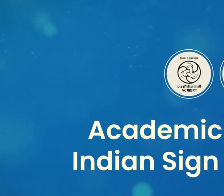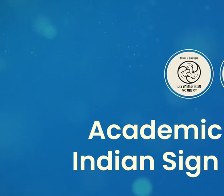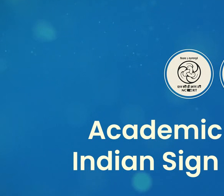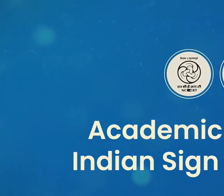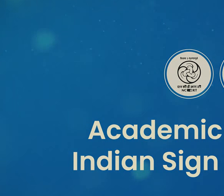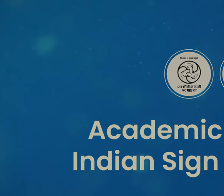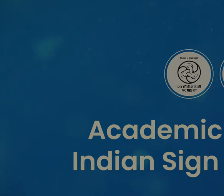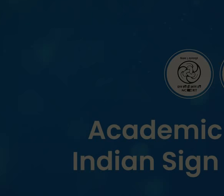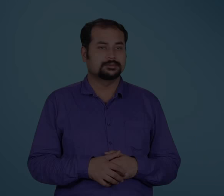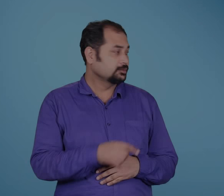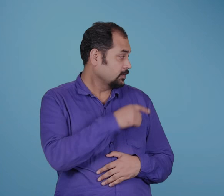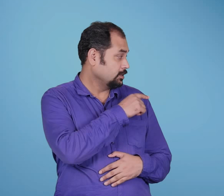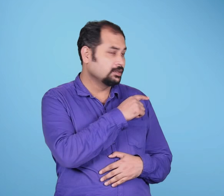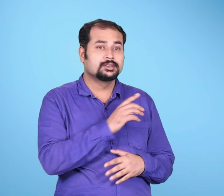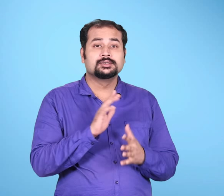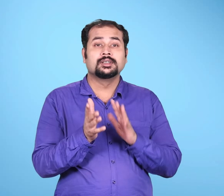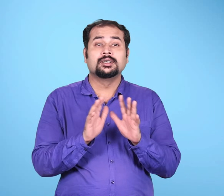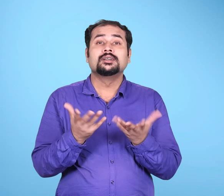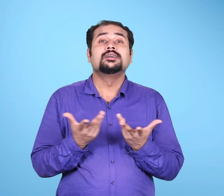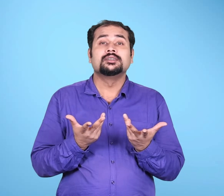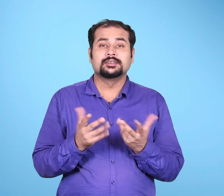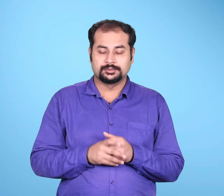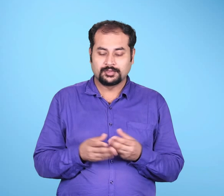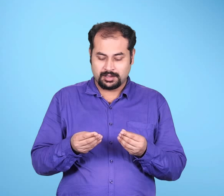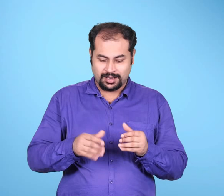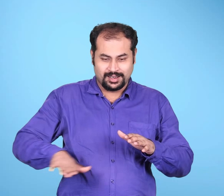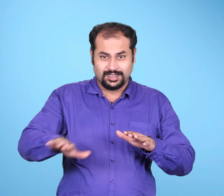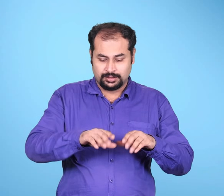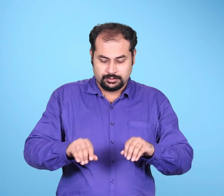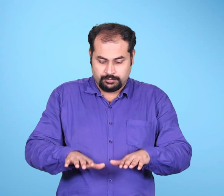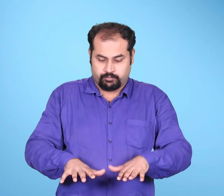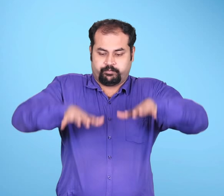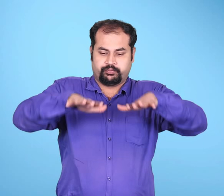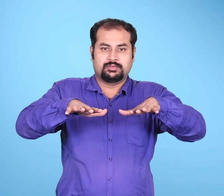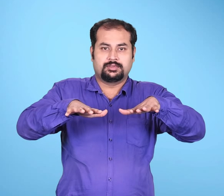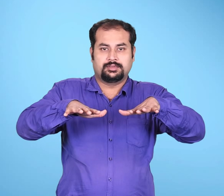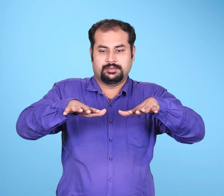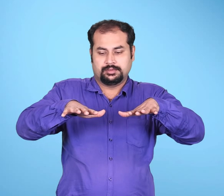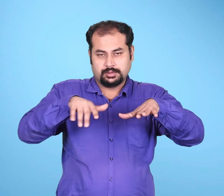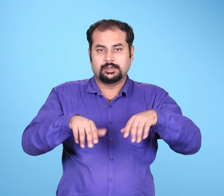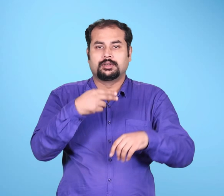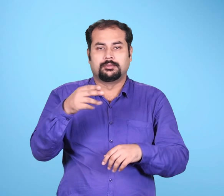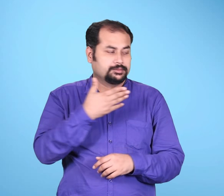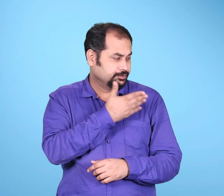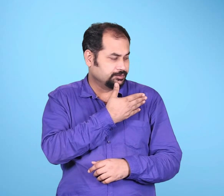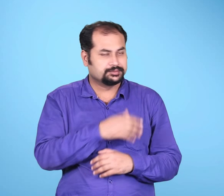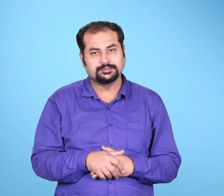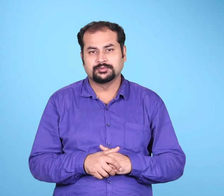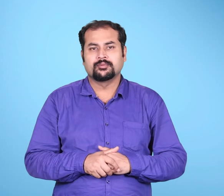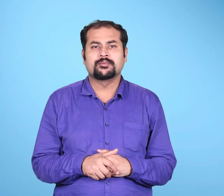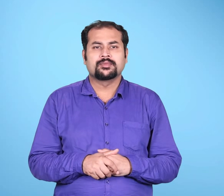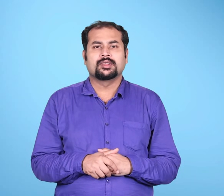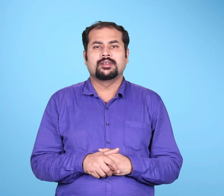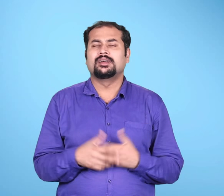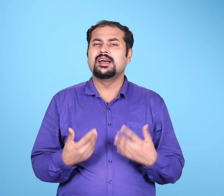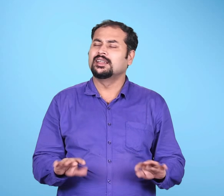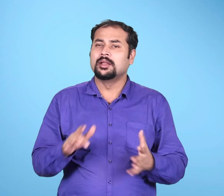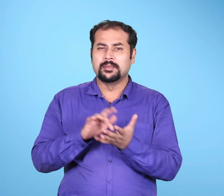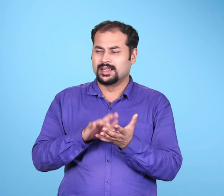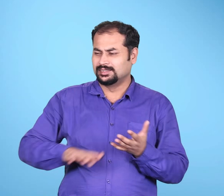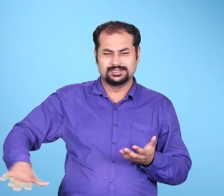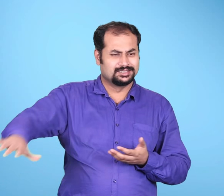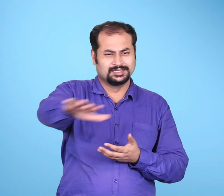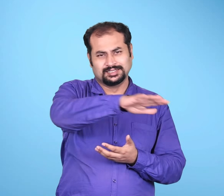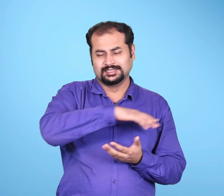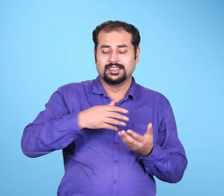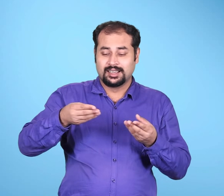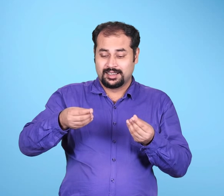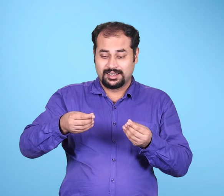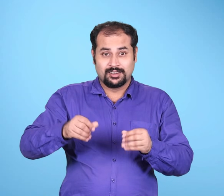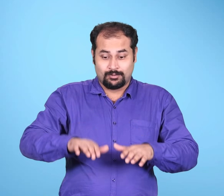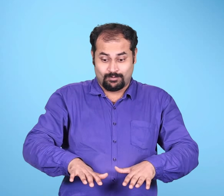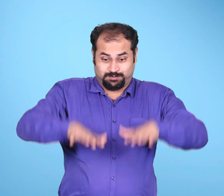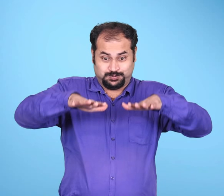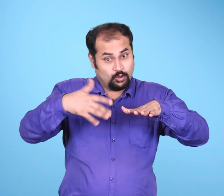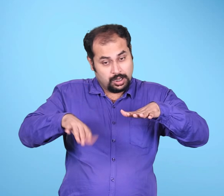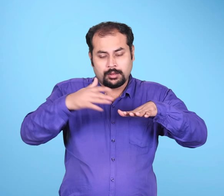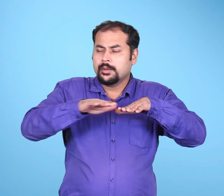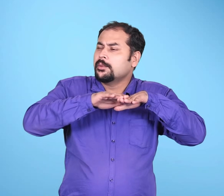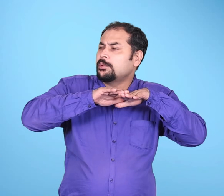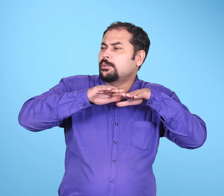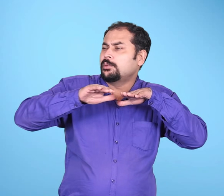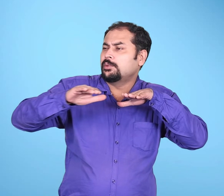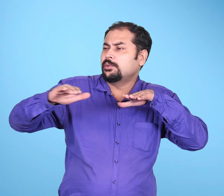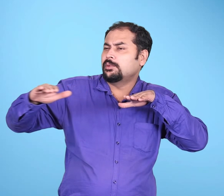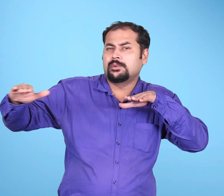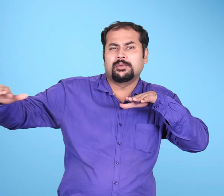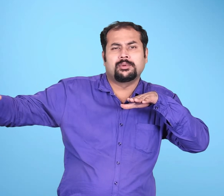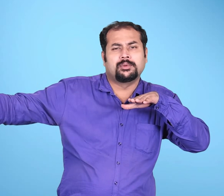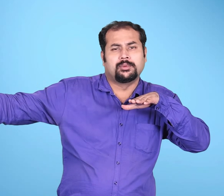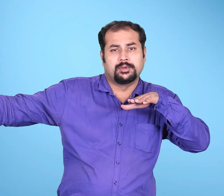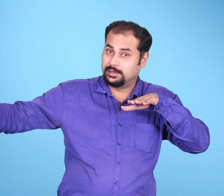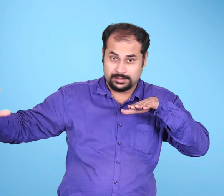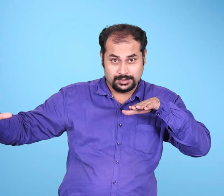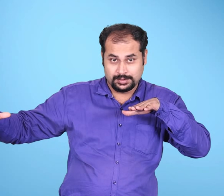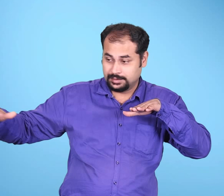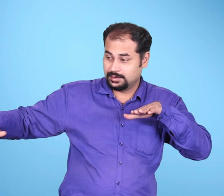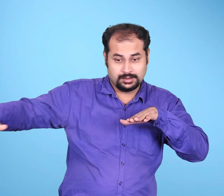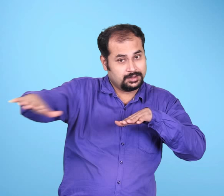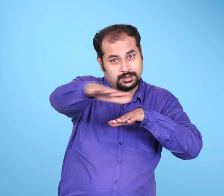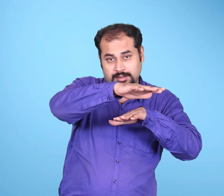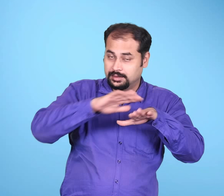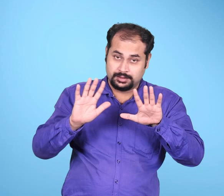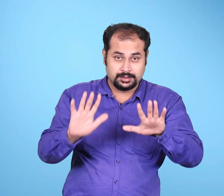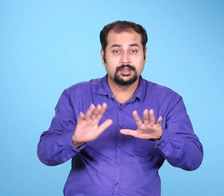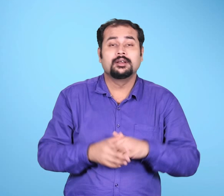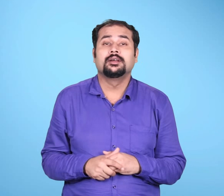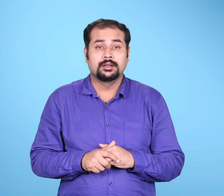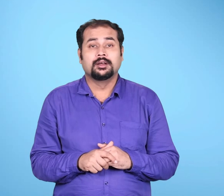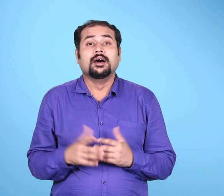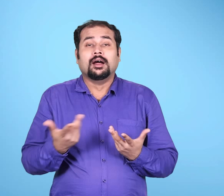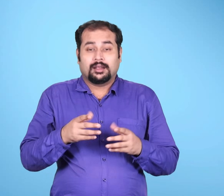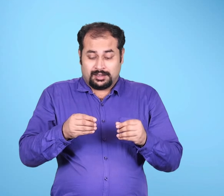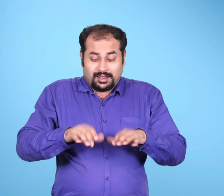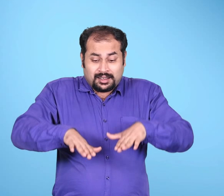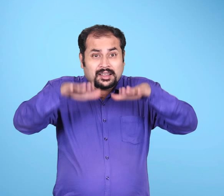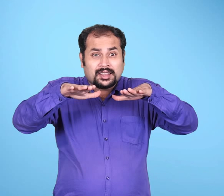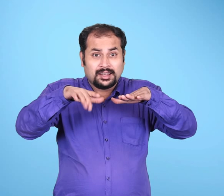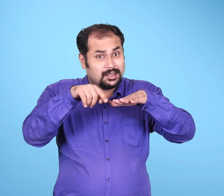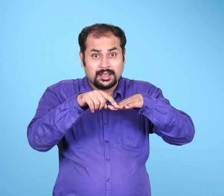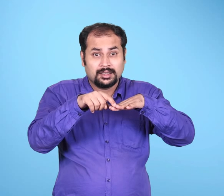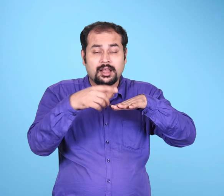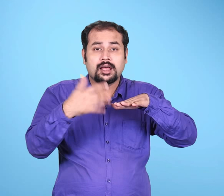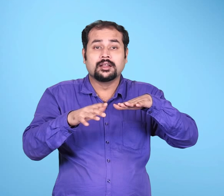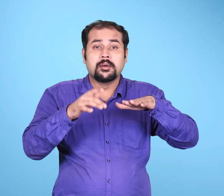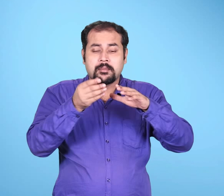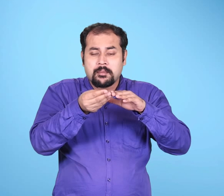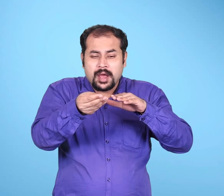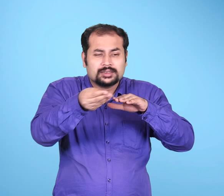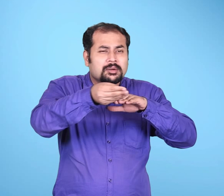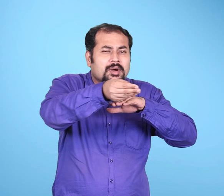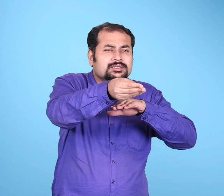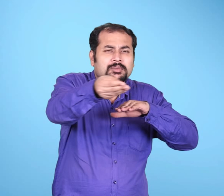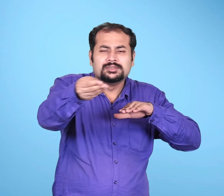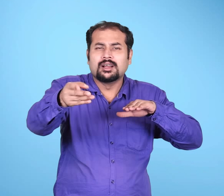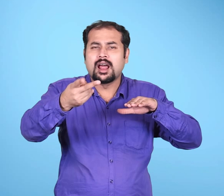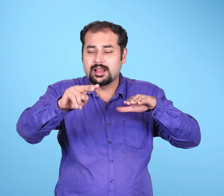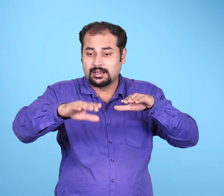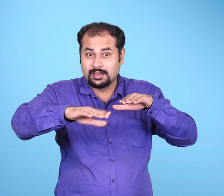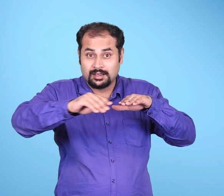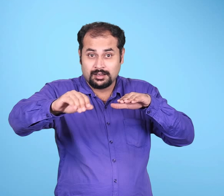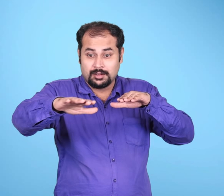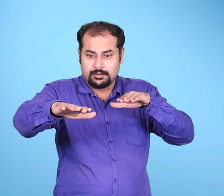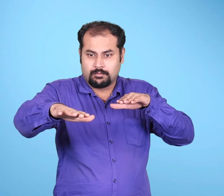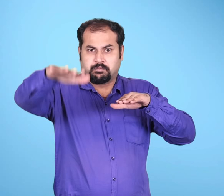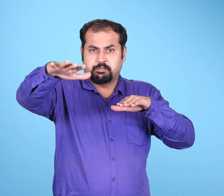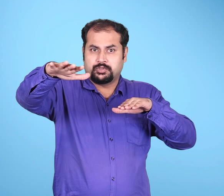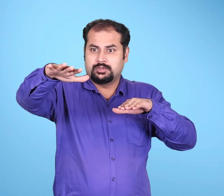Plateau This sign refers to plateau. A plateau is an extensive elevated area of relatively flat land. It is a flat-topped table land standing above